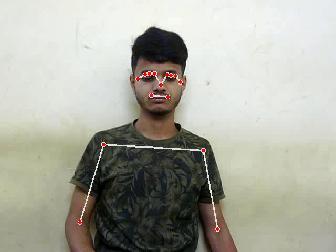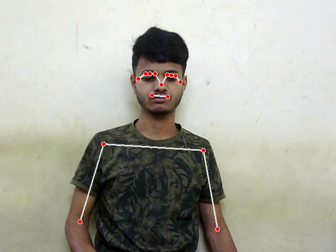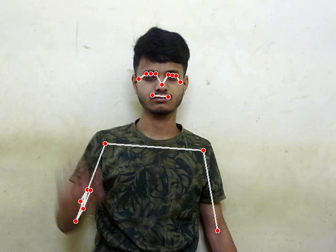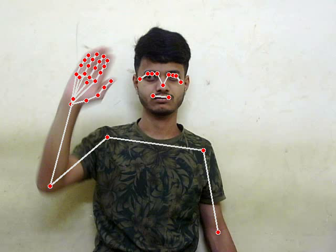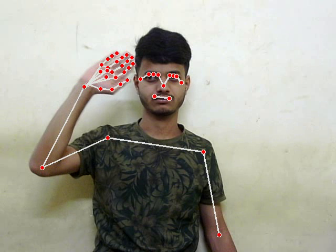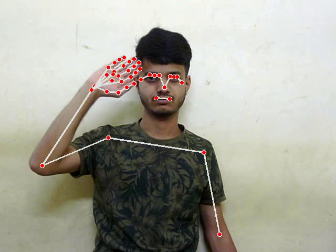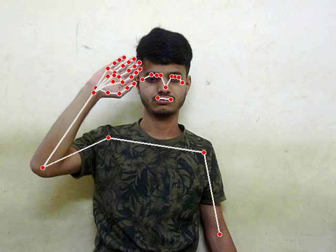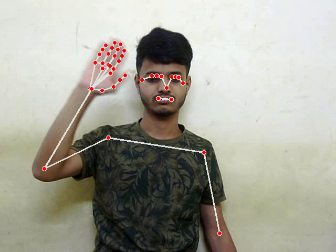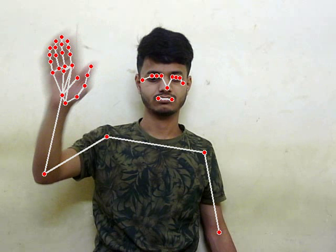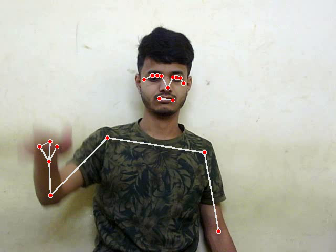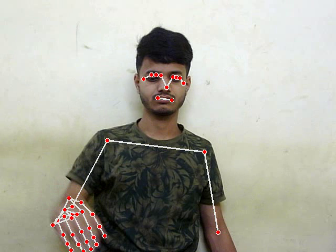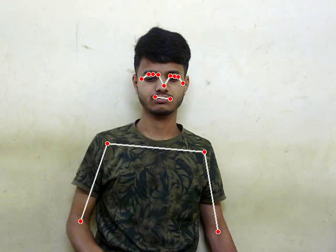hello